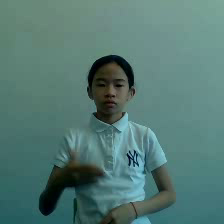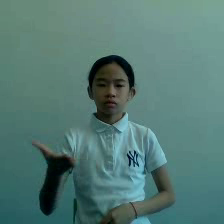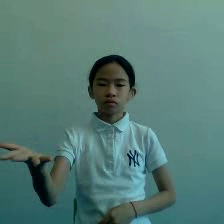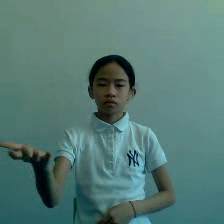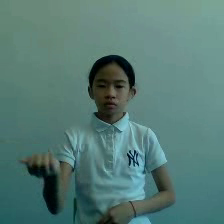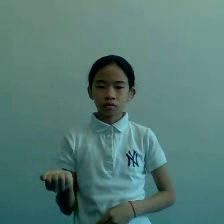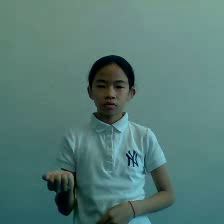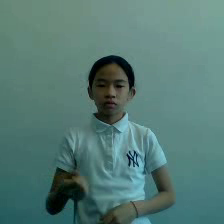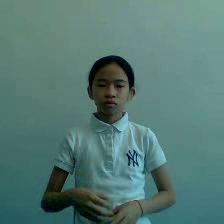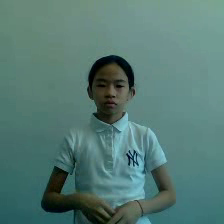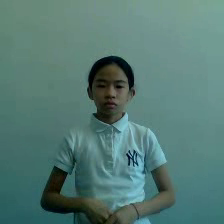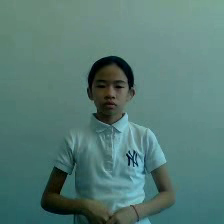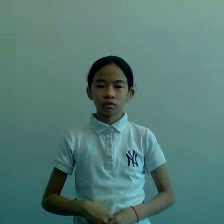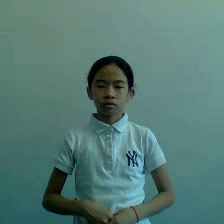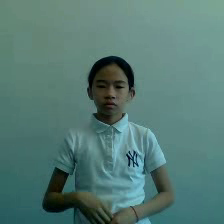Sử dụng